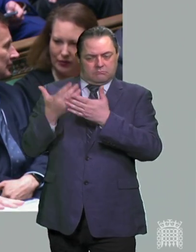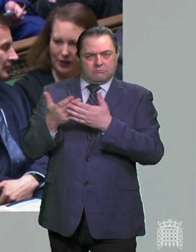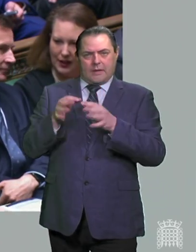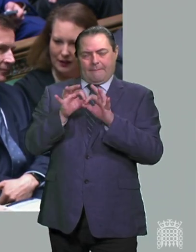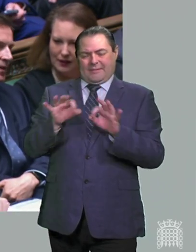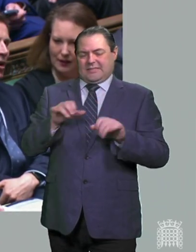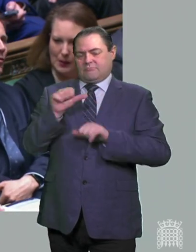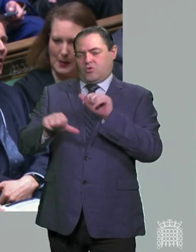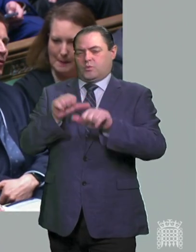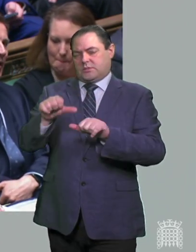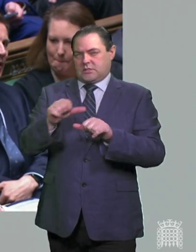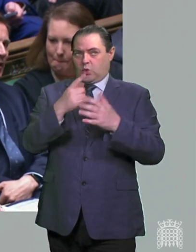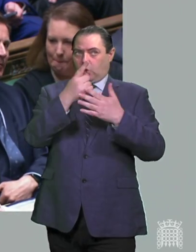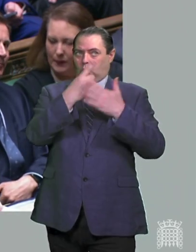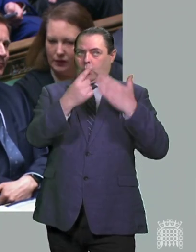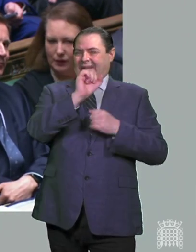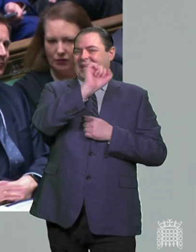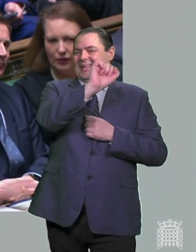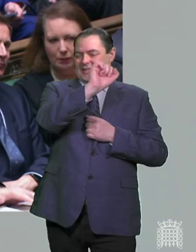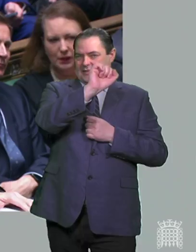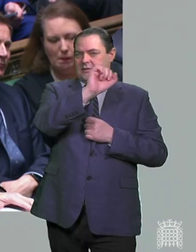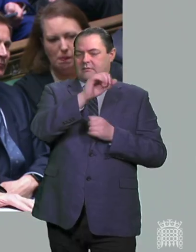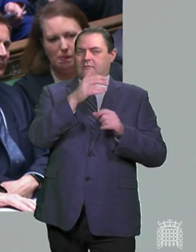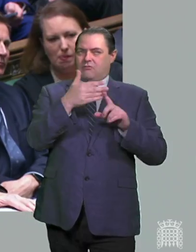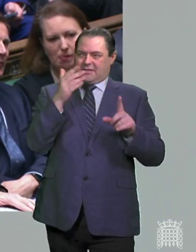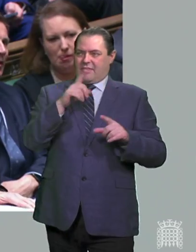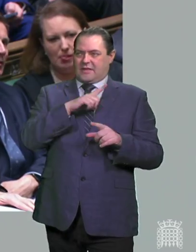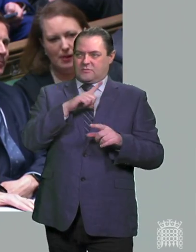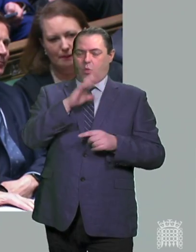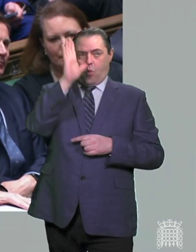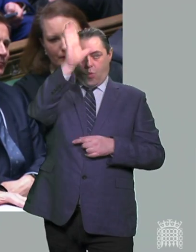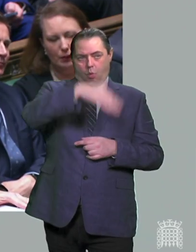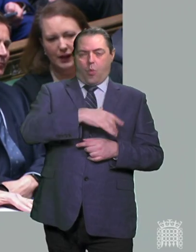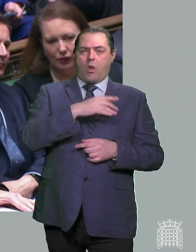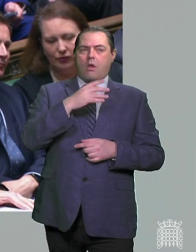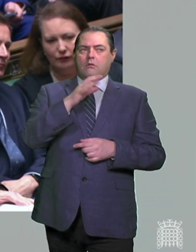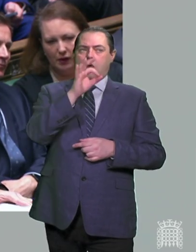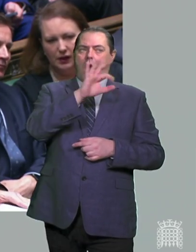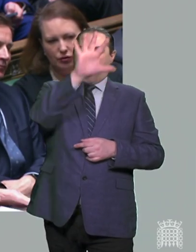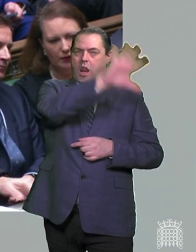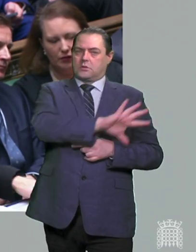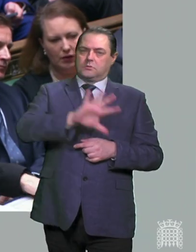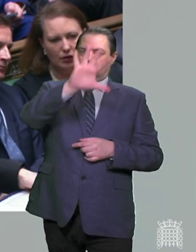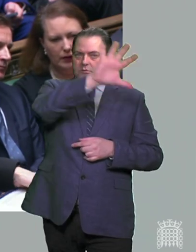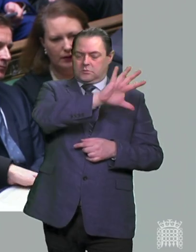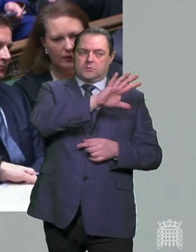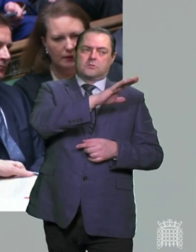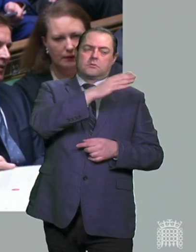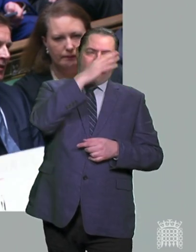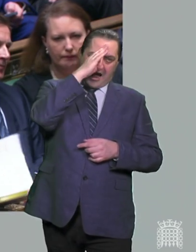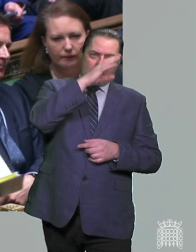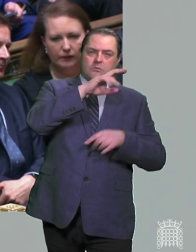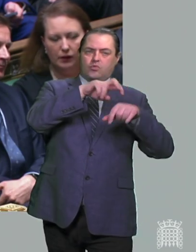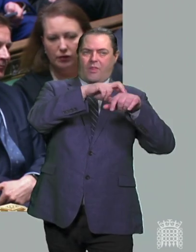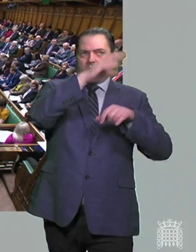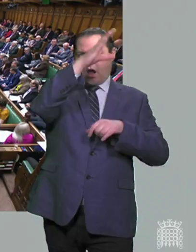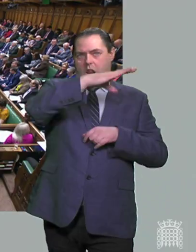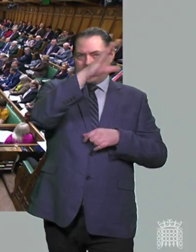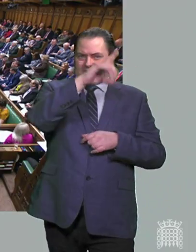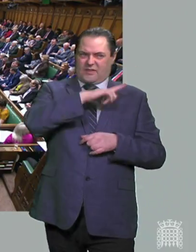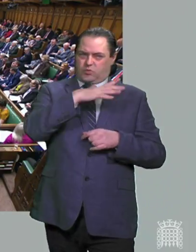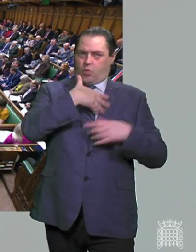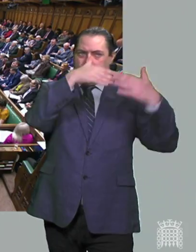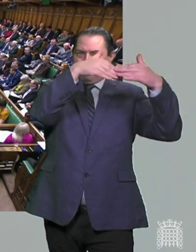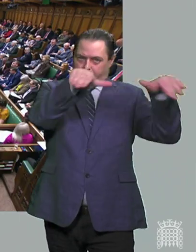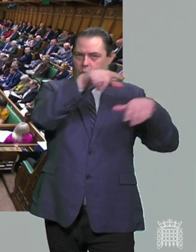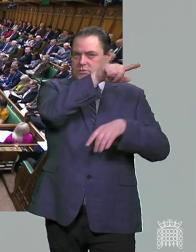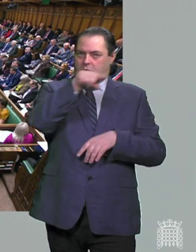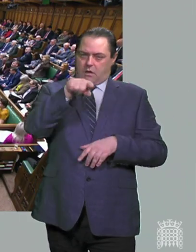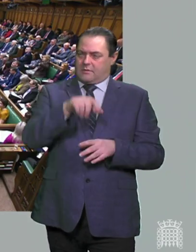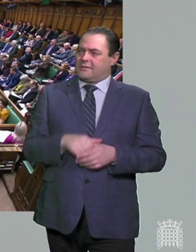It recognises those unique circumstances, including the all-Ireland dimensions of economic life between Northern Ireland and Ireland and the need to avoid a hard border.